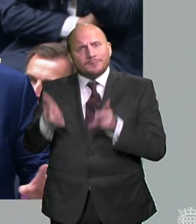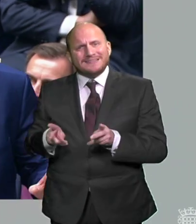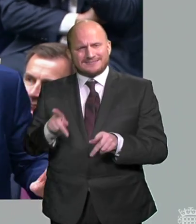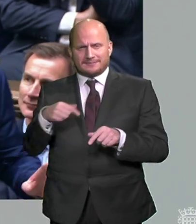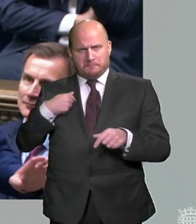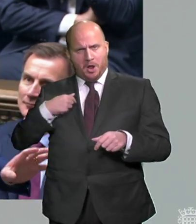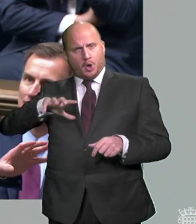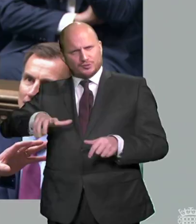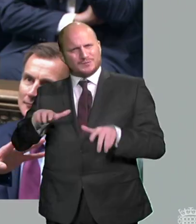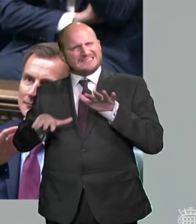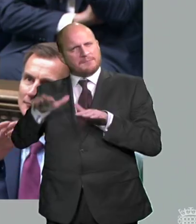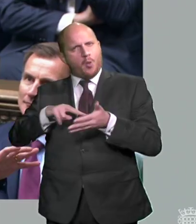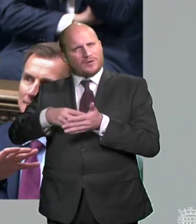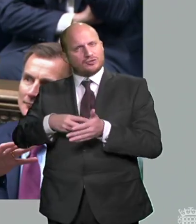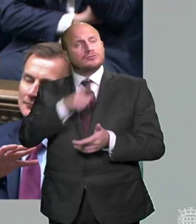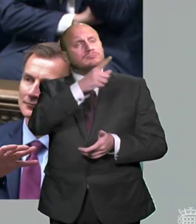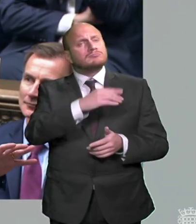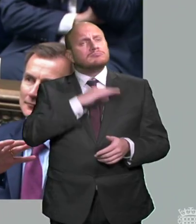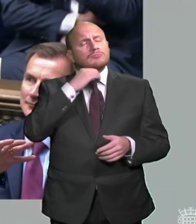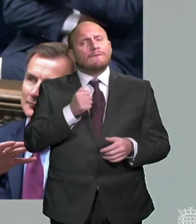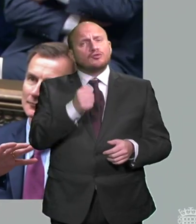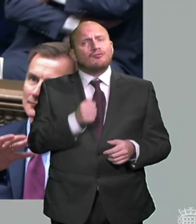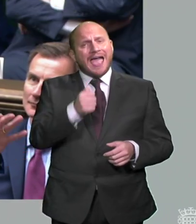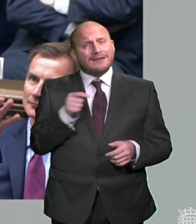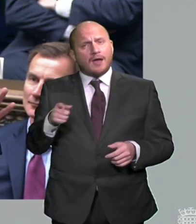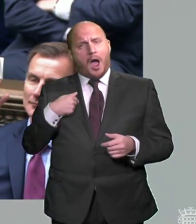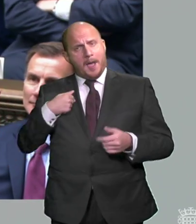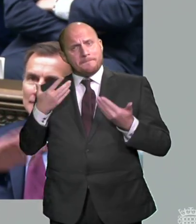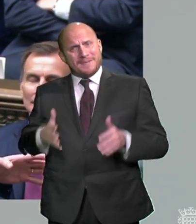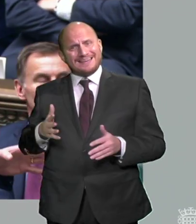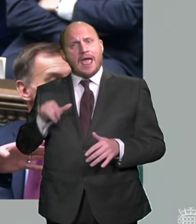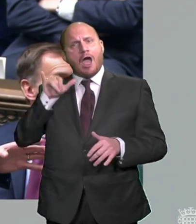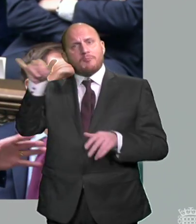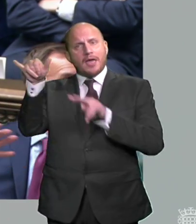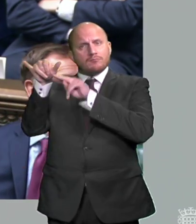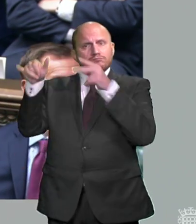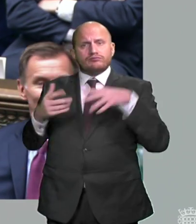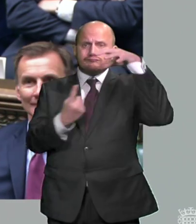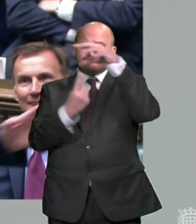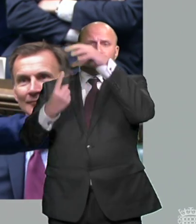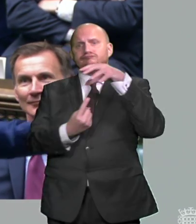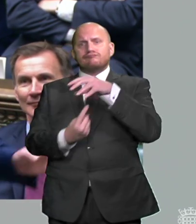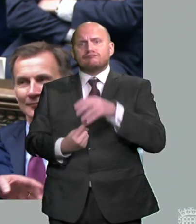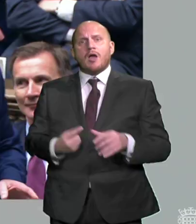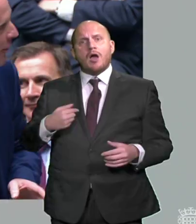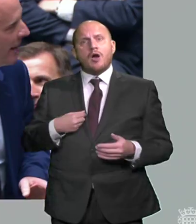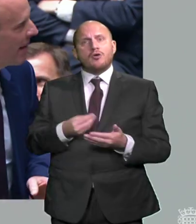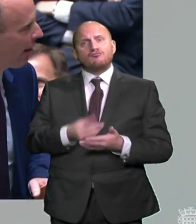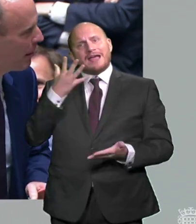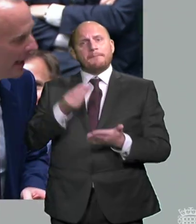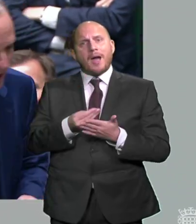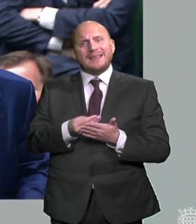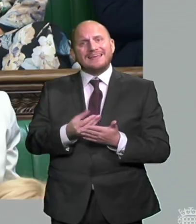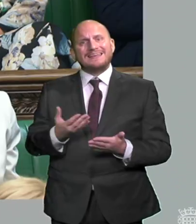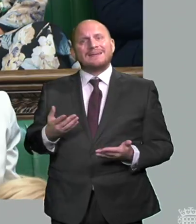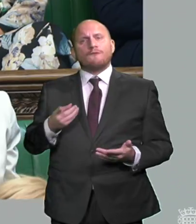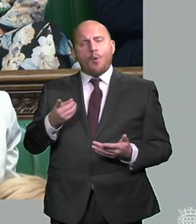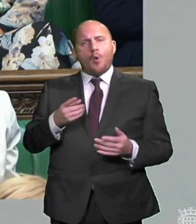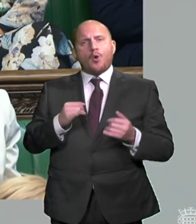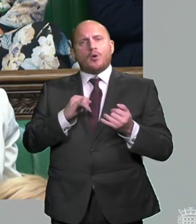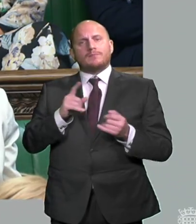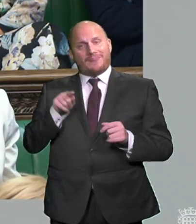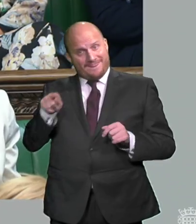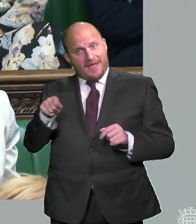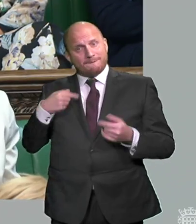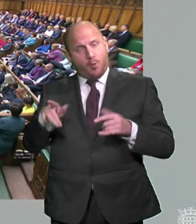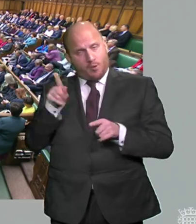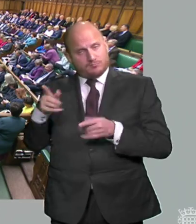If my honourable Friend ever gets bored of the trains, I should say that I jumped out of an aeroplane at 15,000 feet to raise money for Shooting Star, and she would find it a thoroughly enjoyable experience.